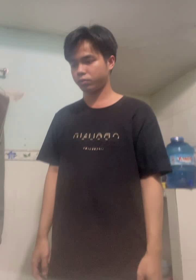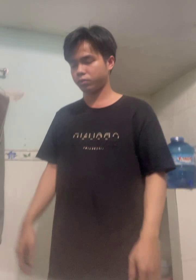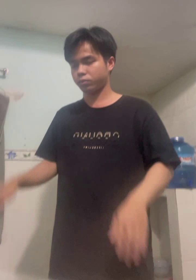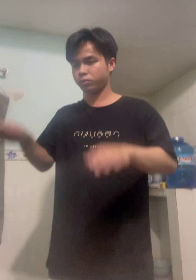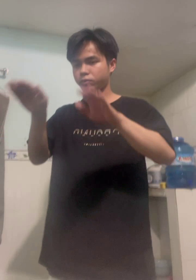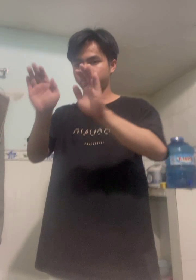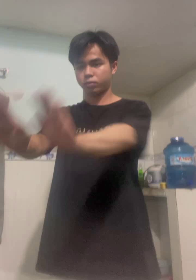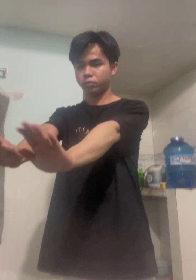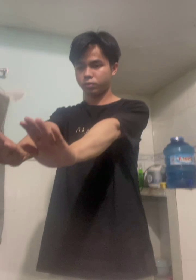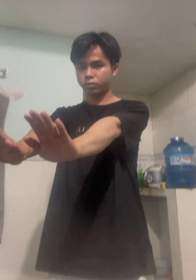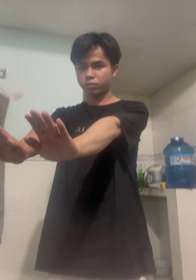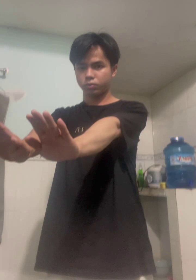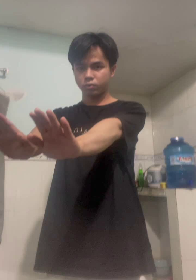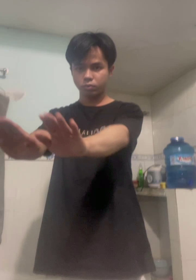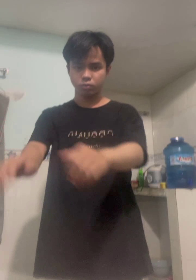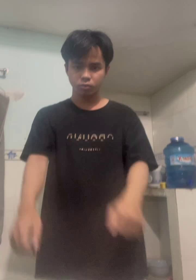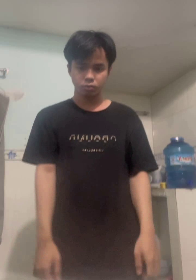dung lai